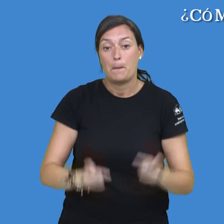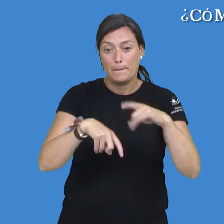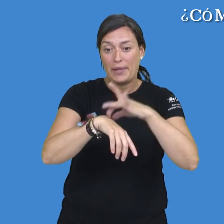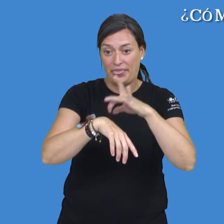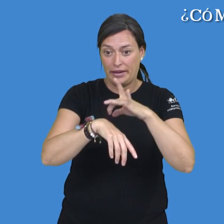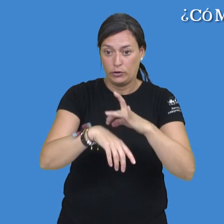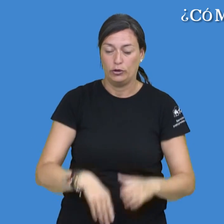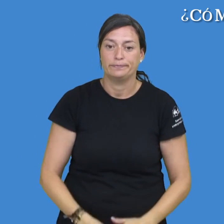enfermo